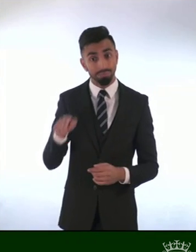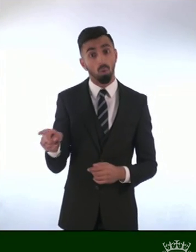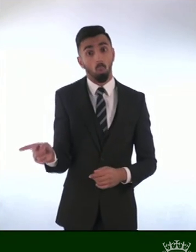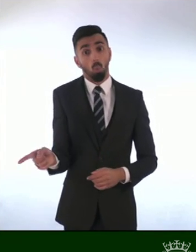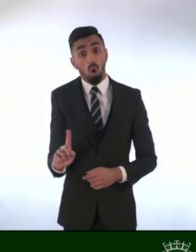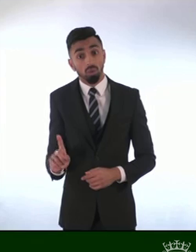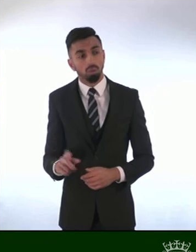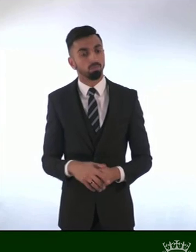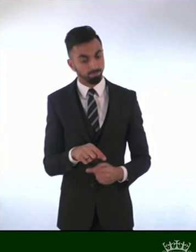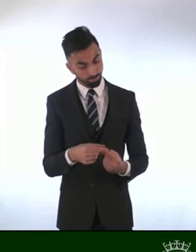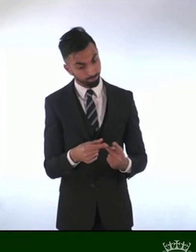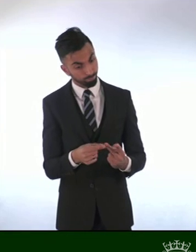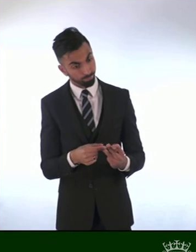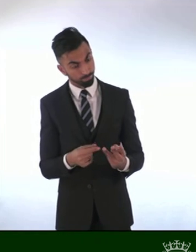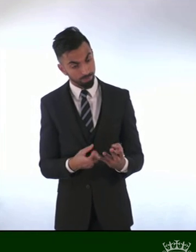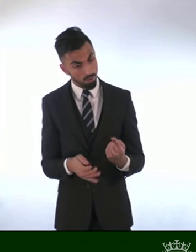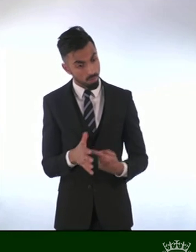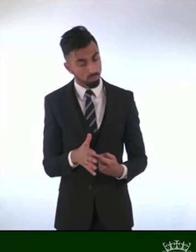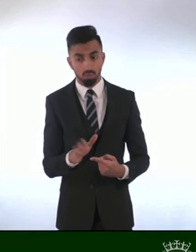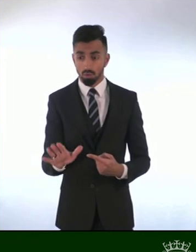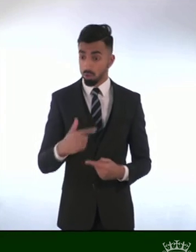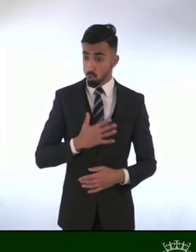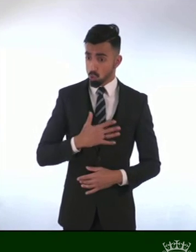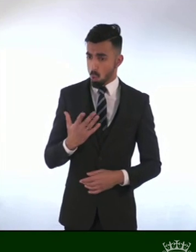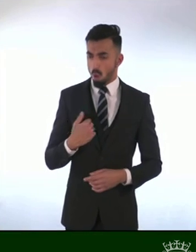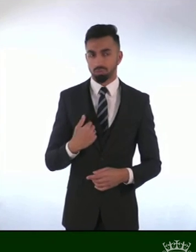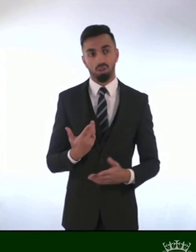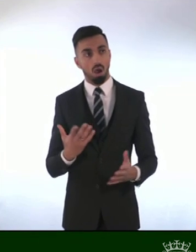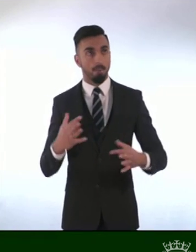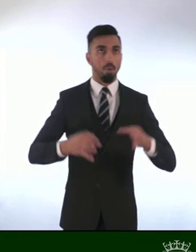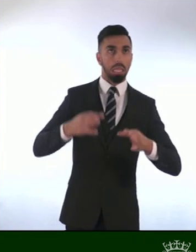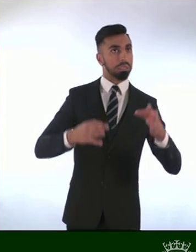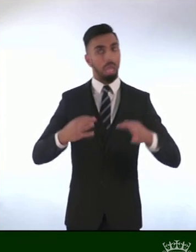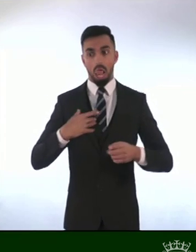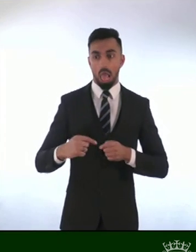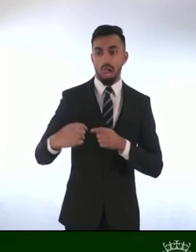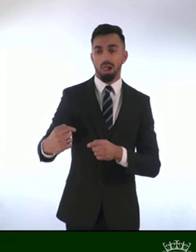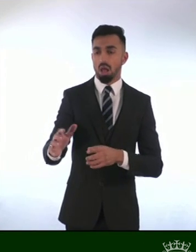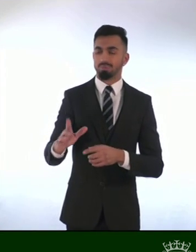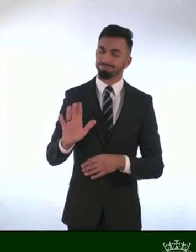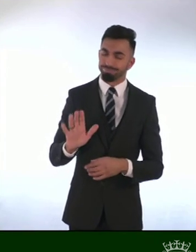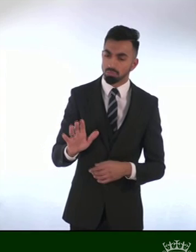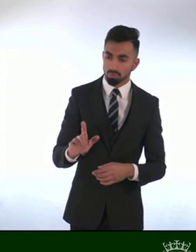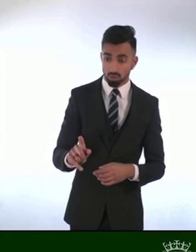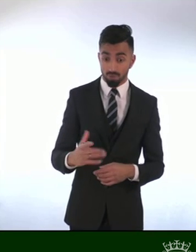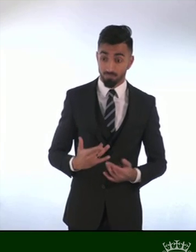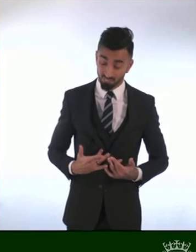If I am honest, I do not want to be partisan, but it does feel as if we are a bit of an afterthought.